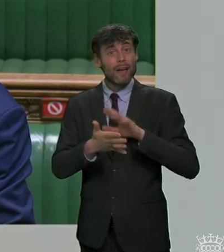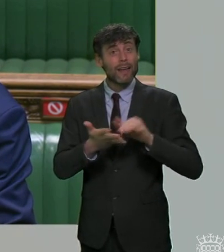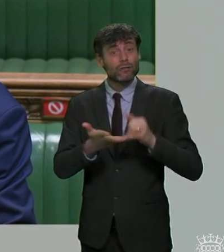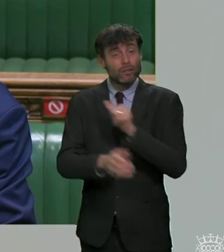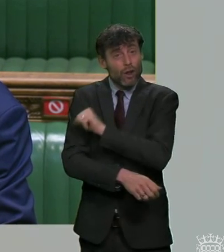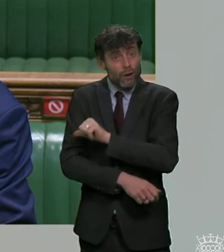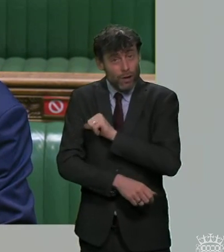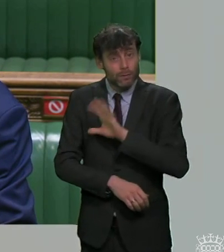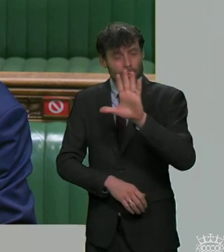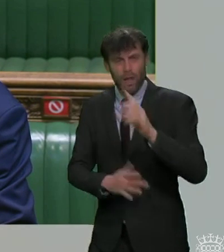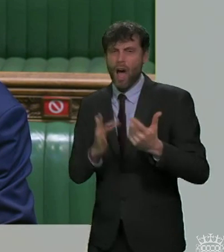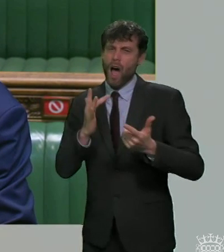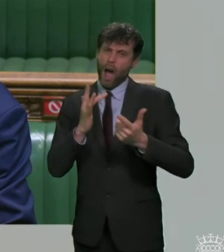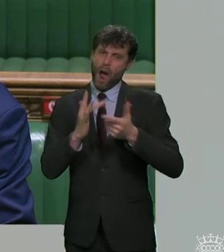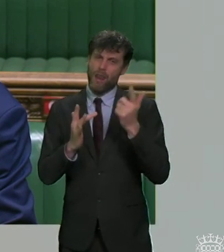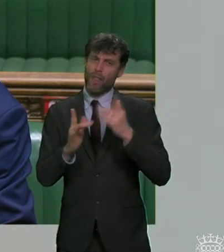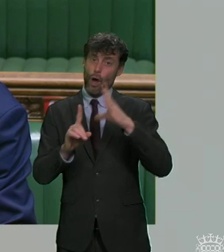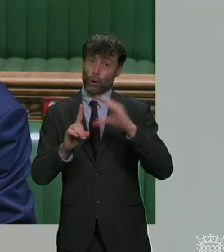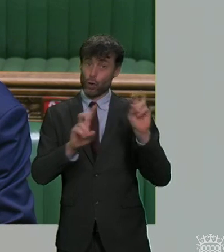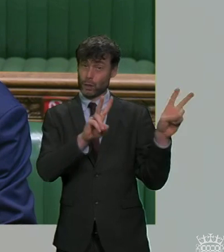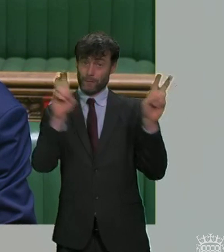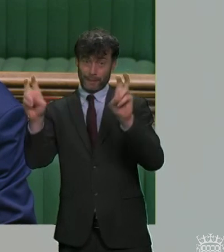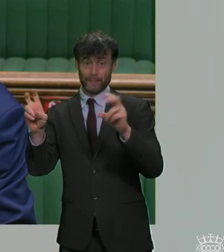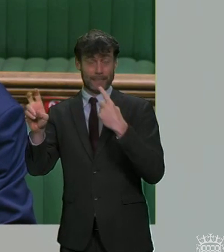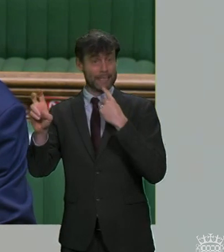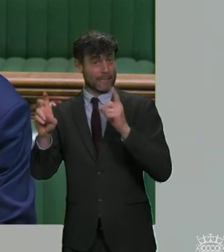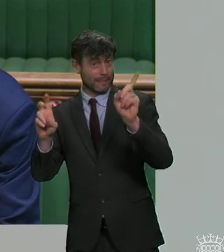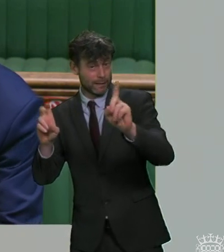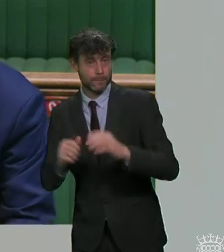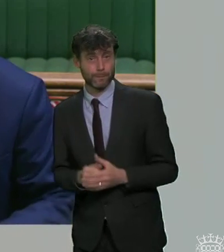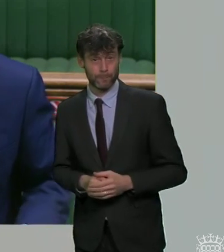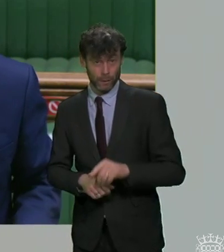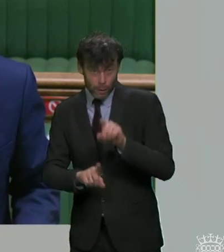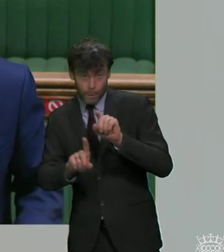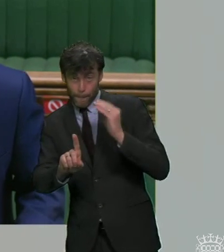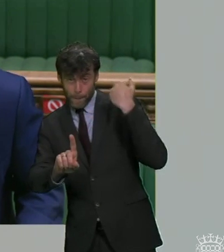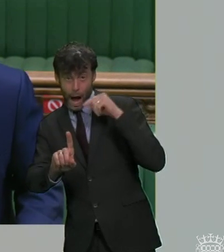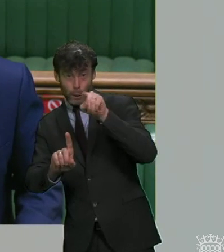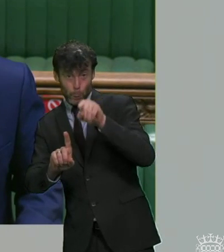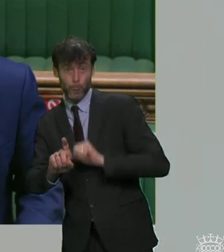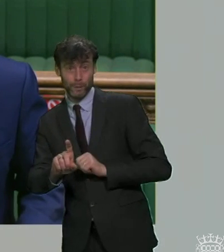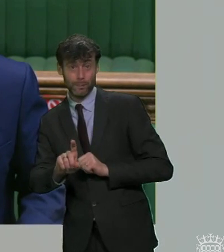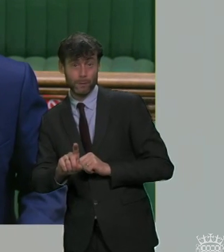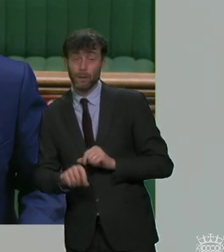Perhaps the most telling of all the comments came from another MP, sitting behind him, who said: